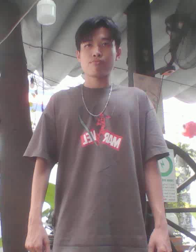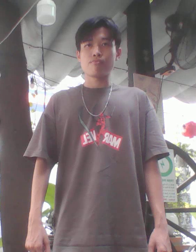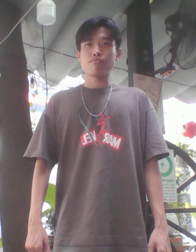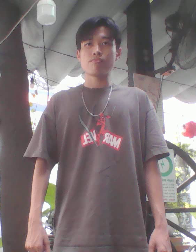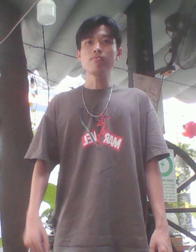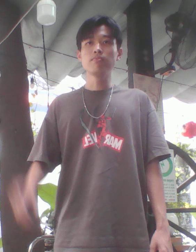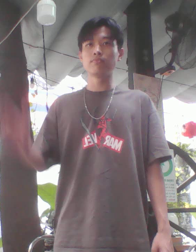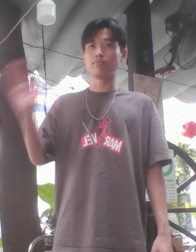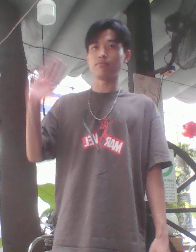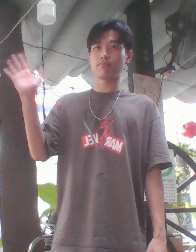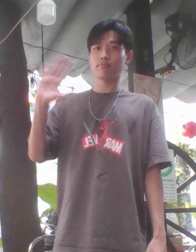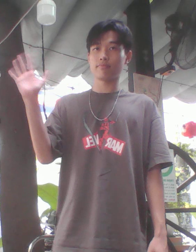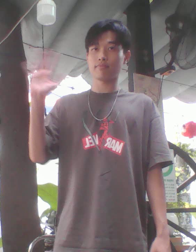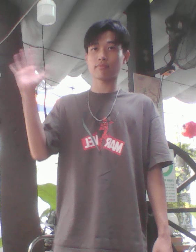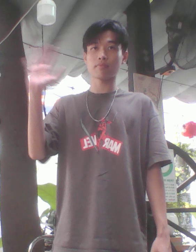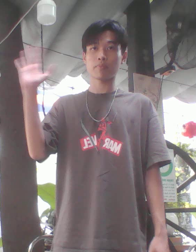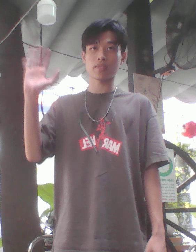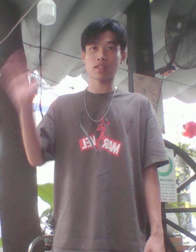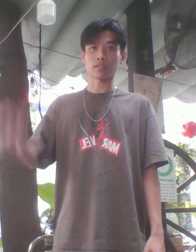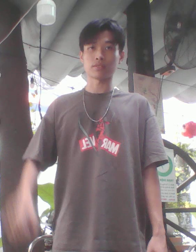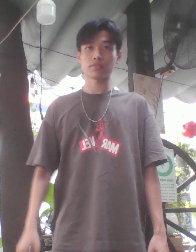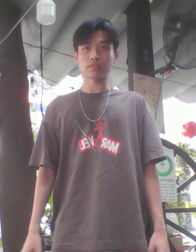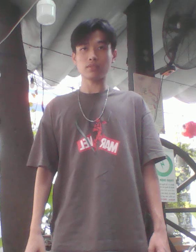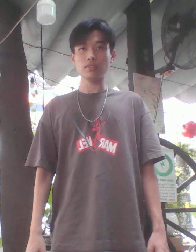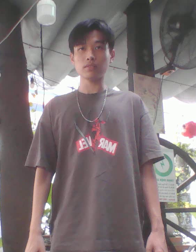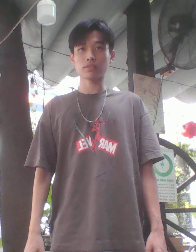xin chào